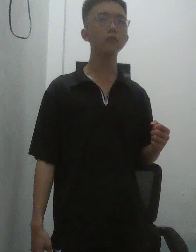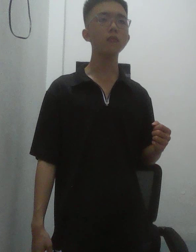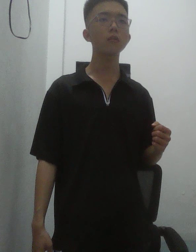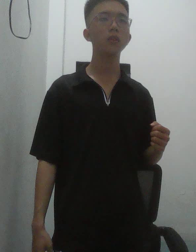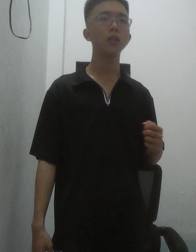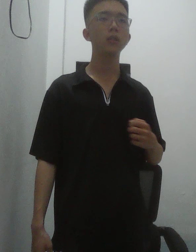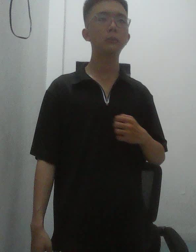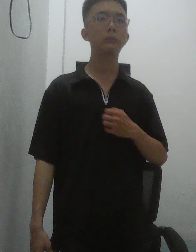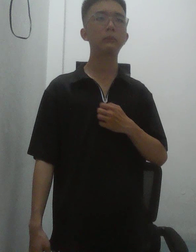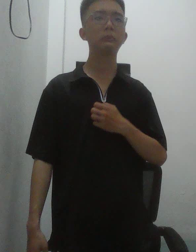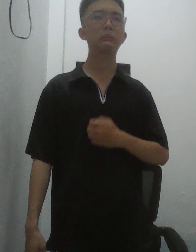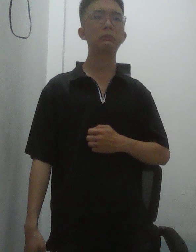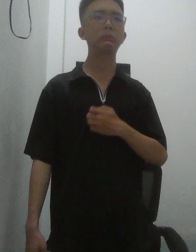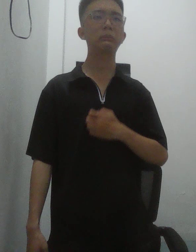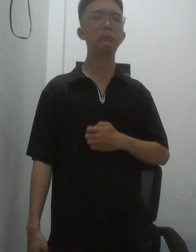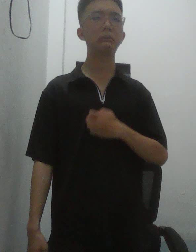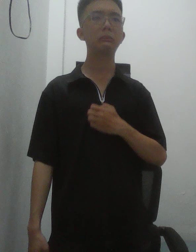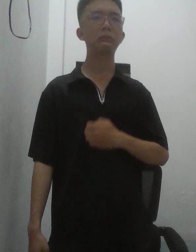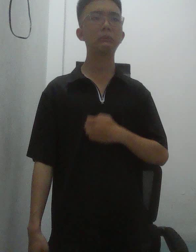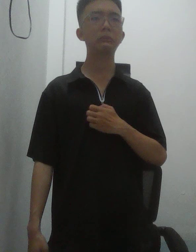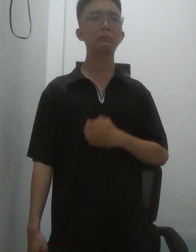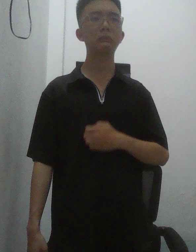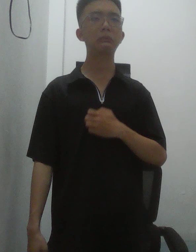ghen